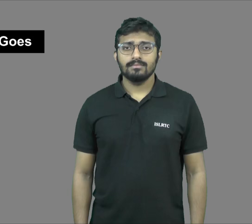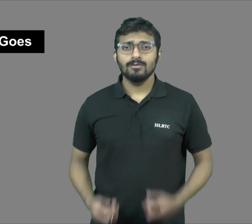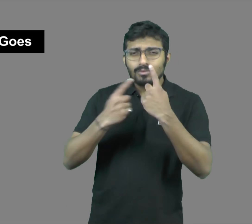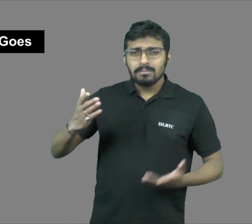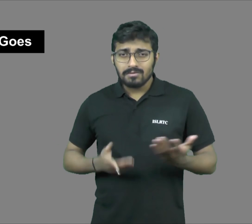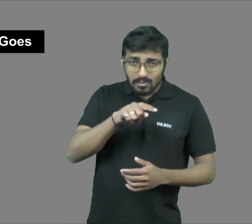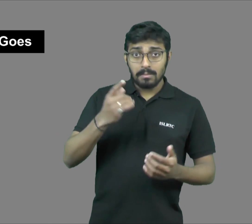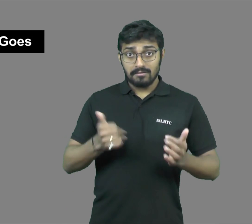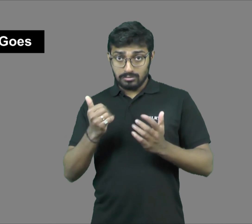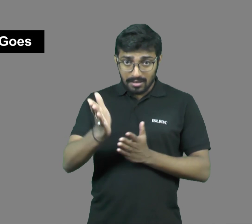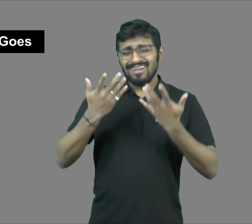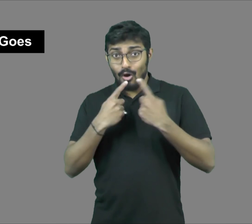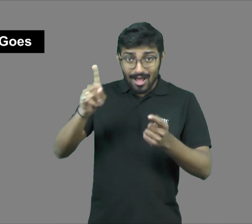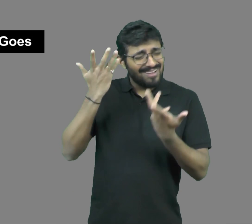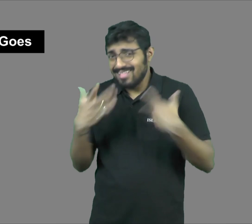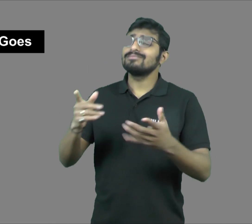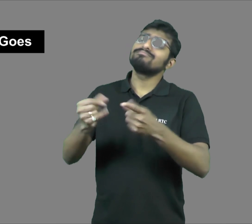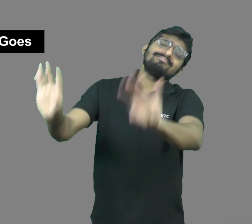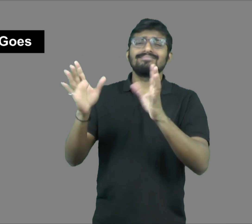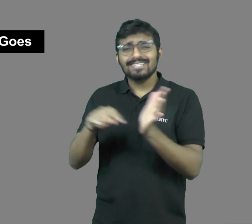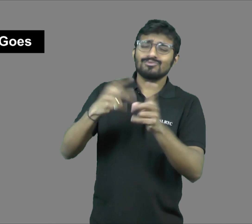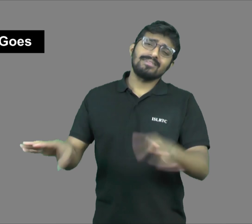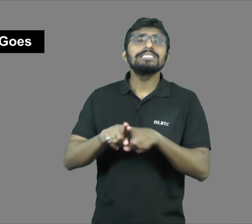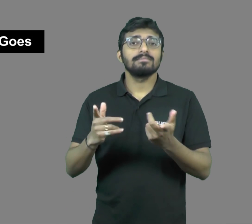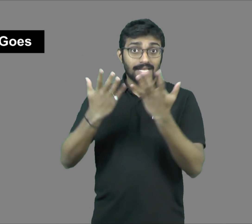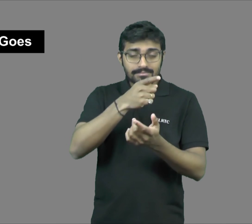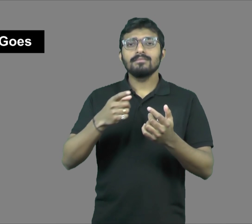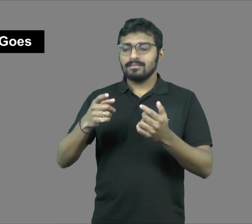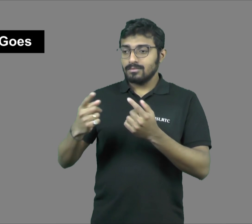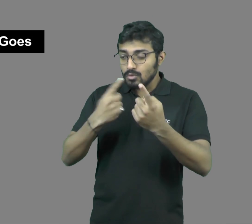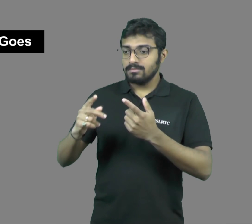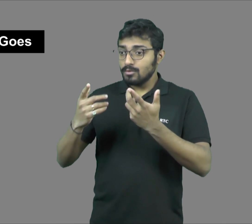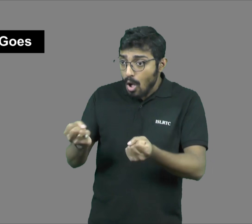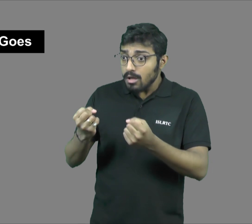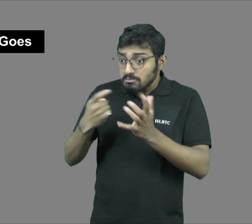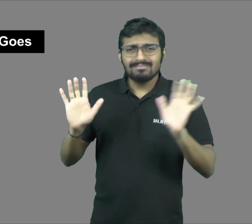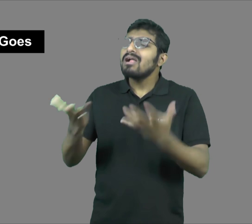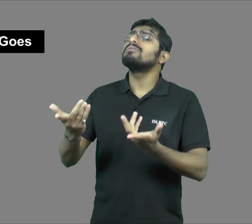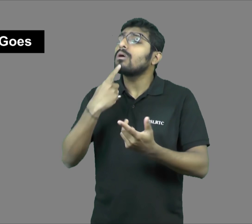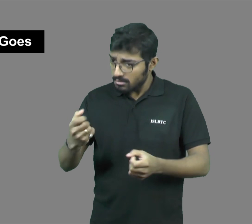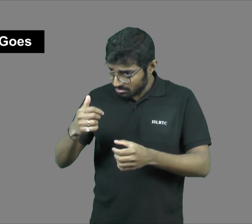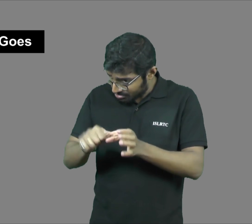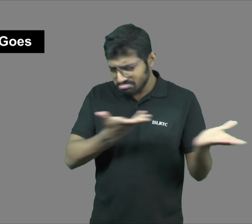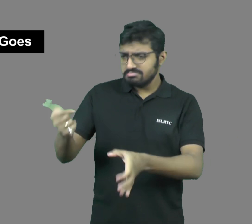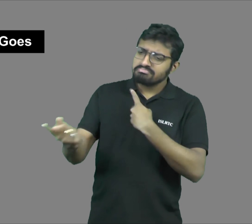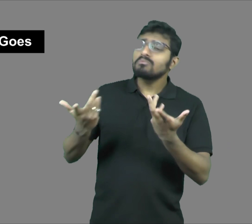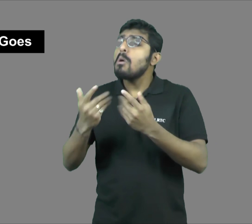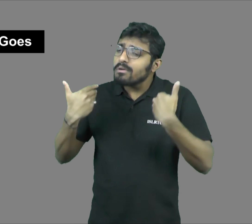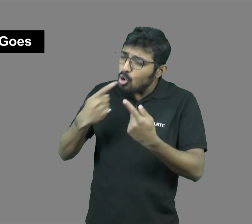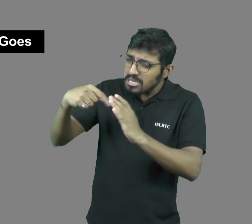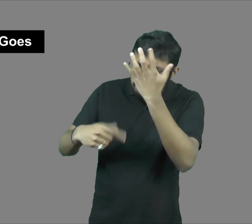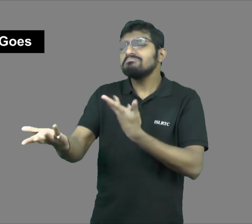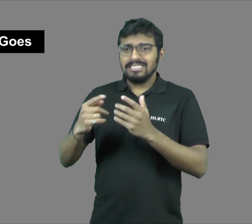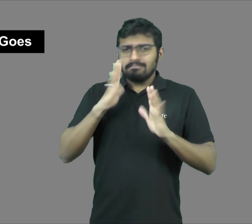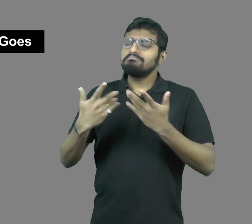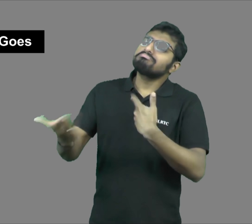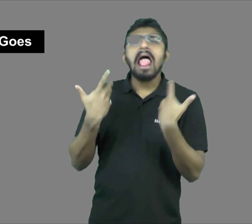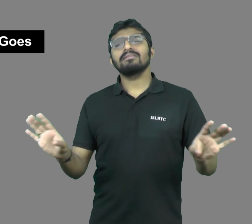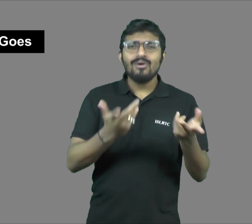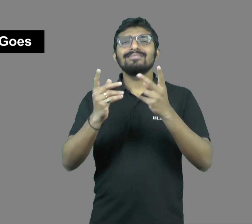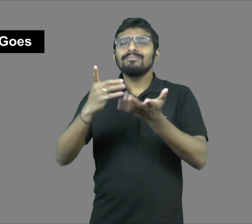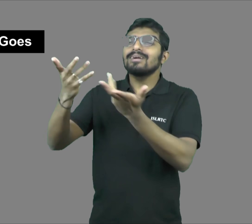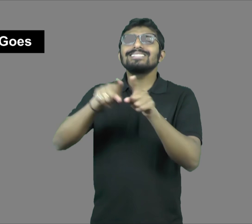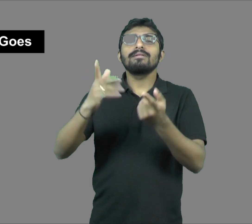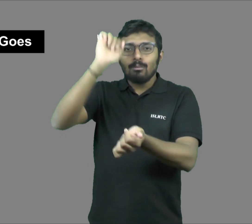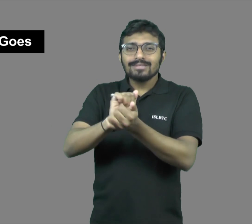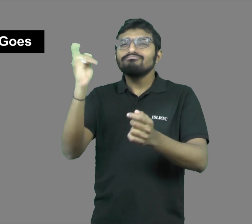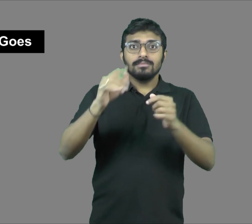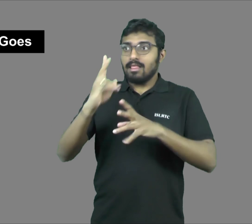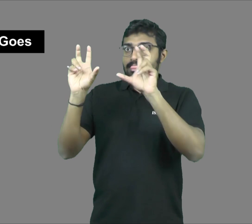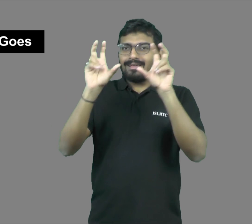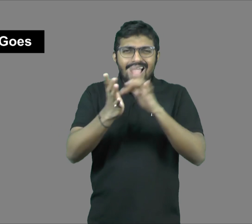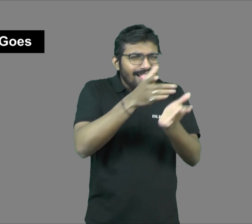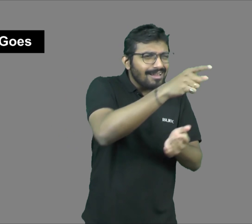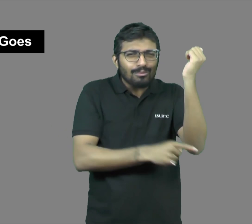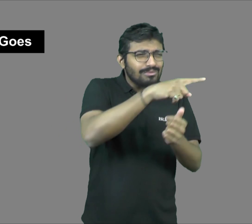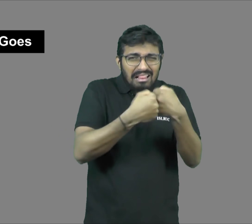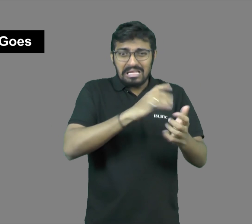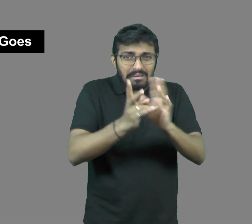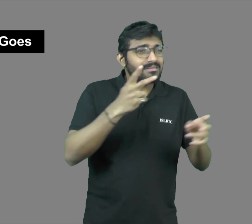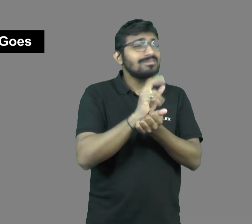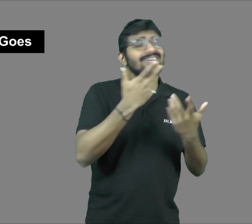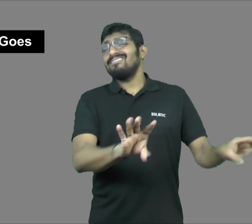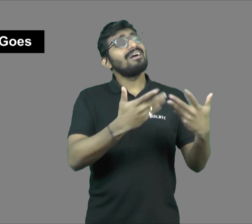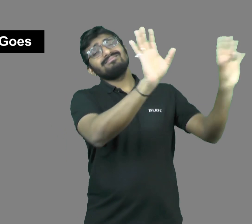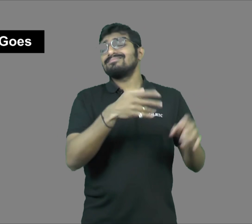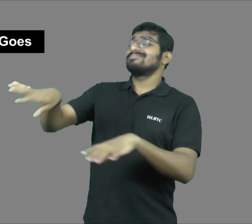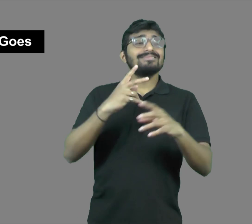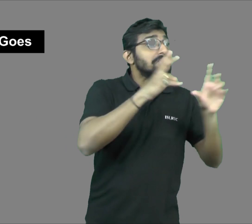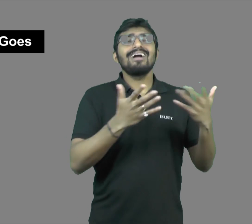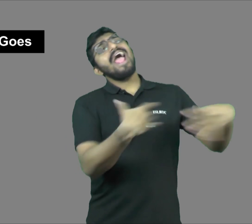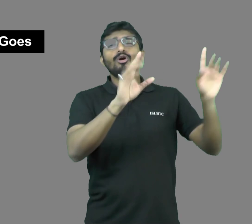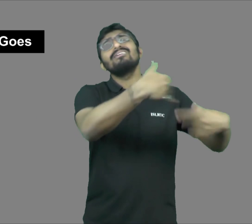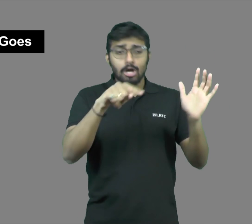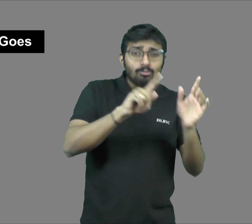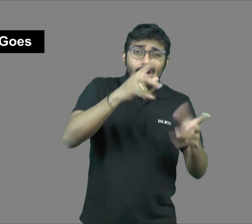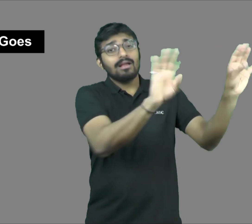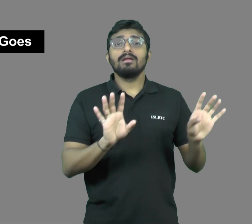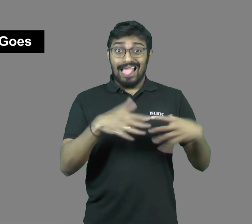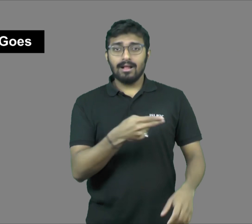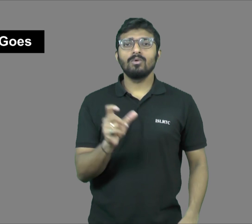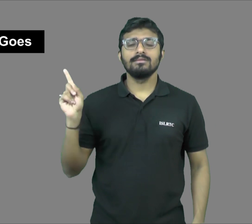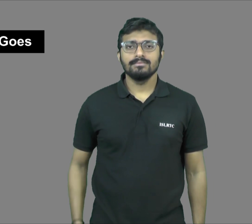Anything Goes